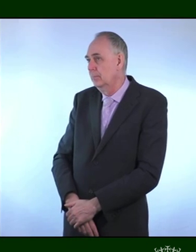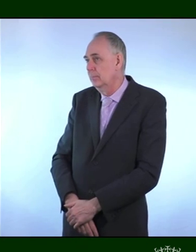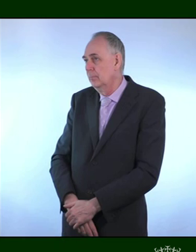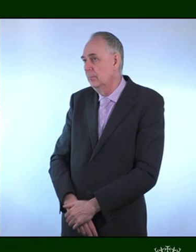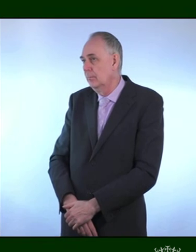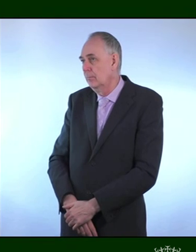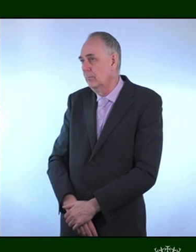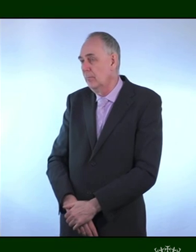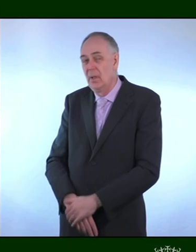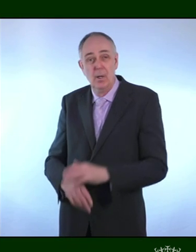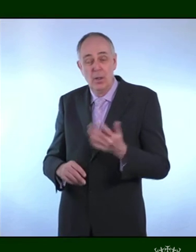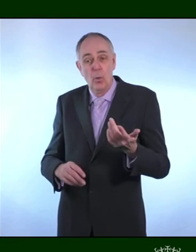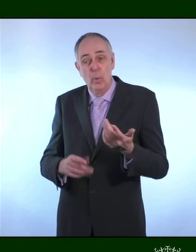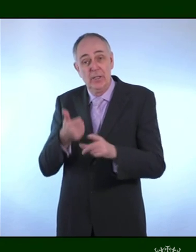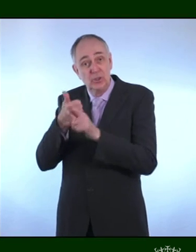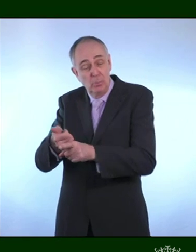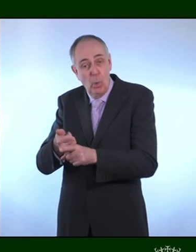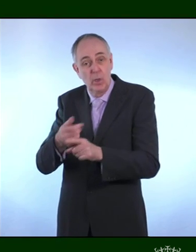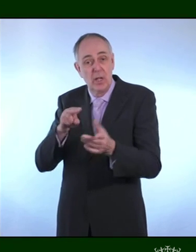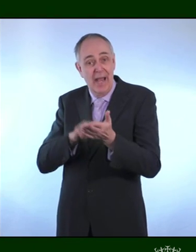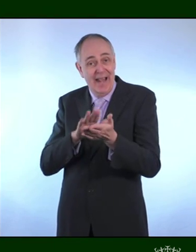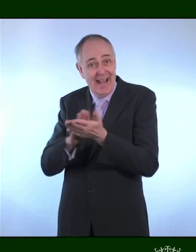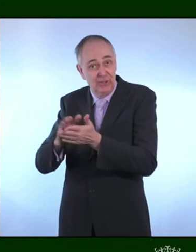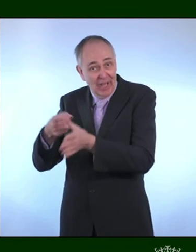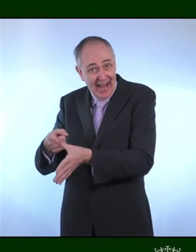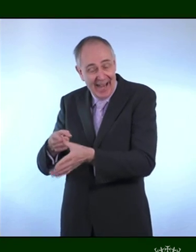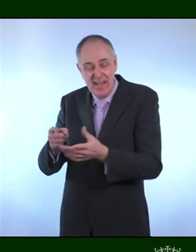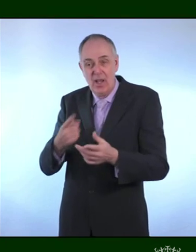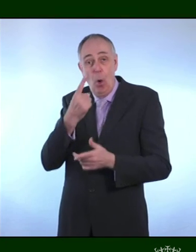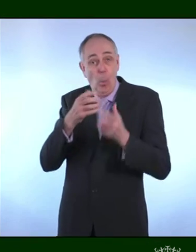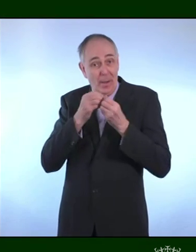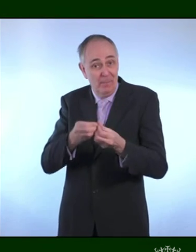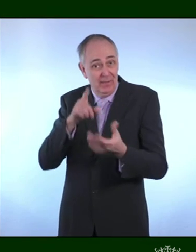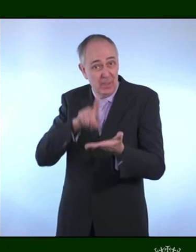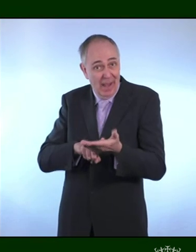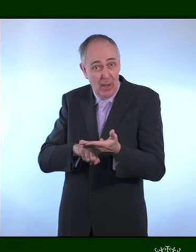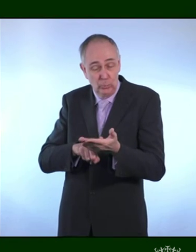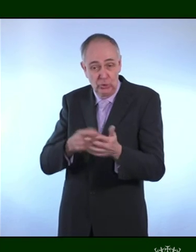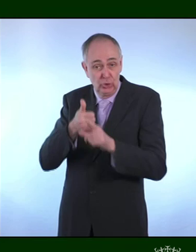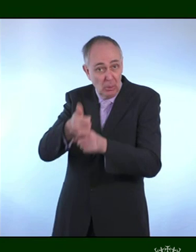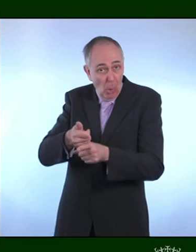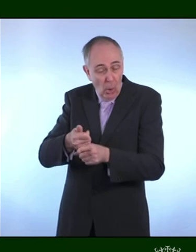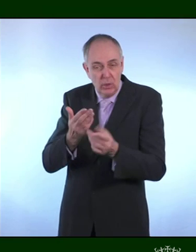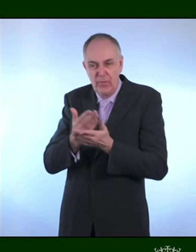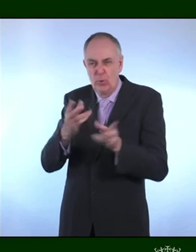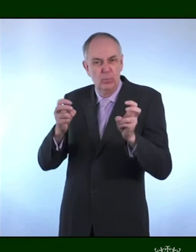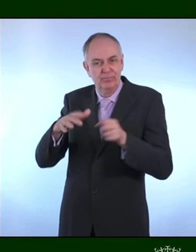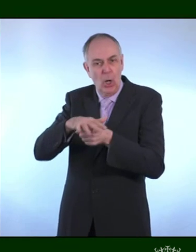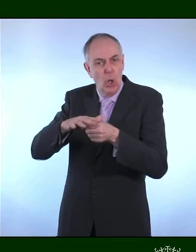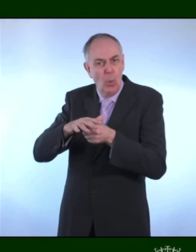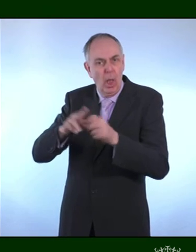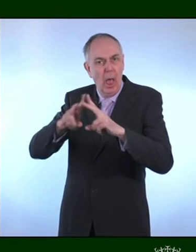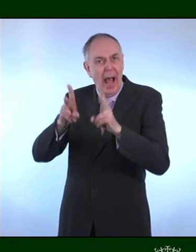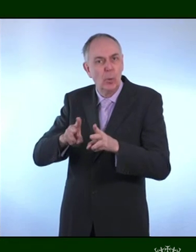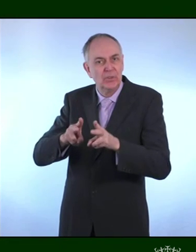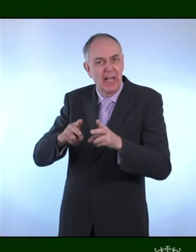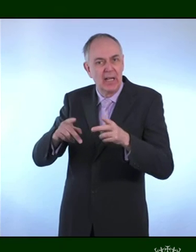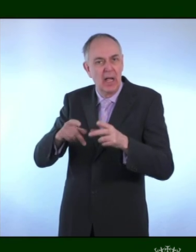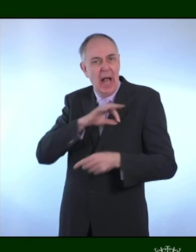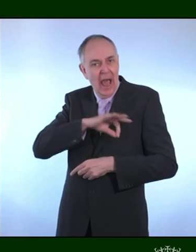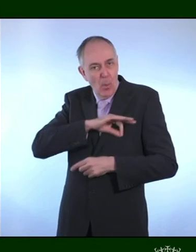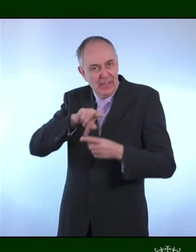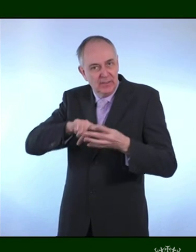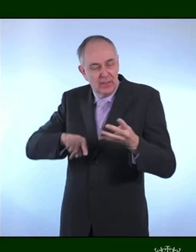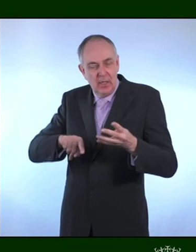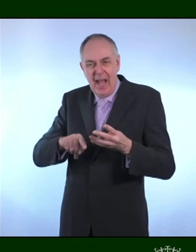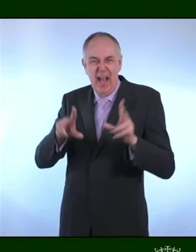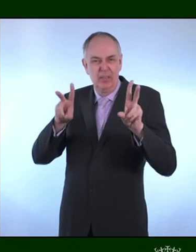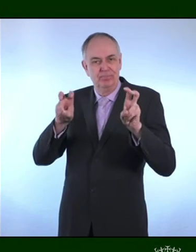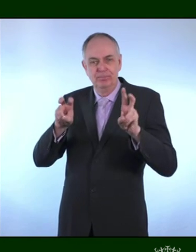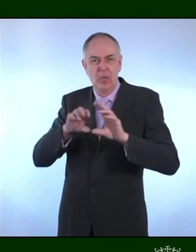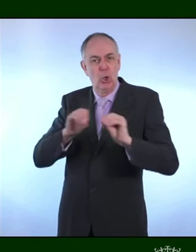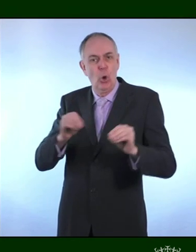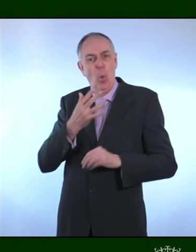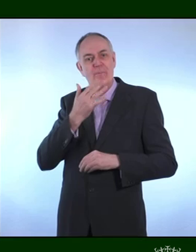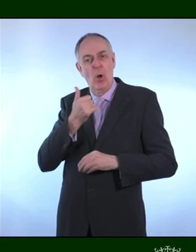It is not just putting £1 billion more into supporting the rented sector through local housing allowance, but stopping no-fault evictions.